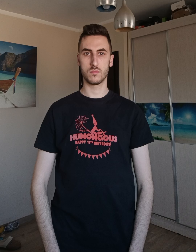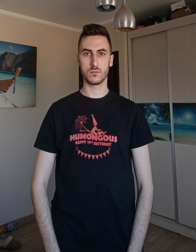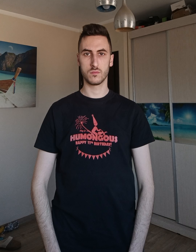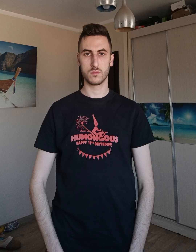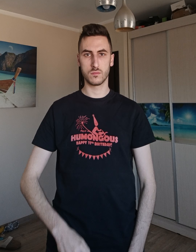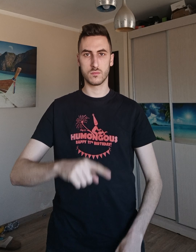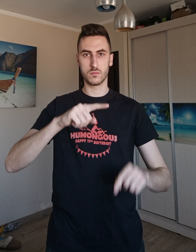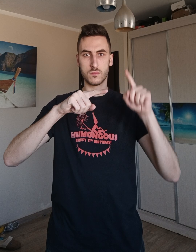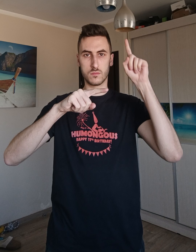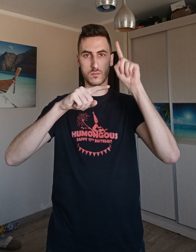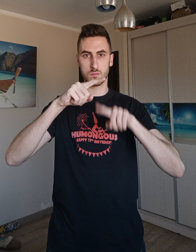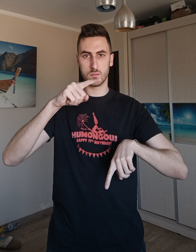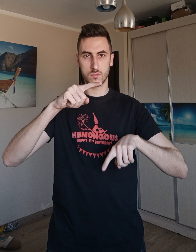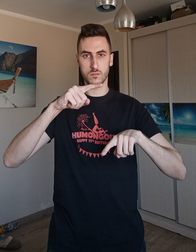טעות